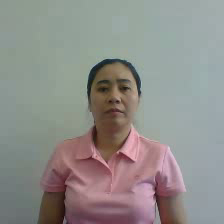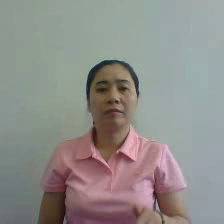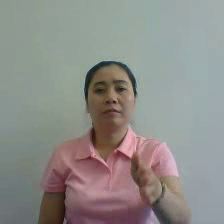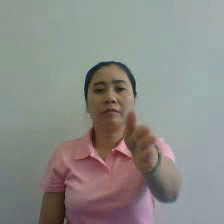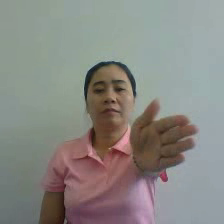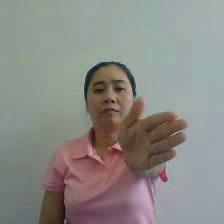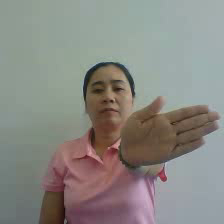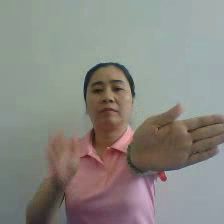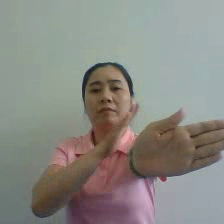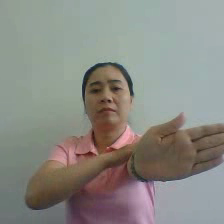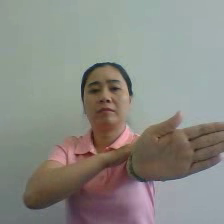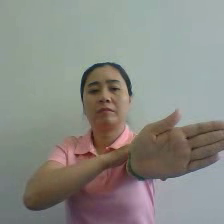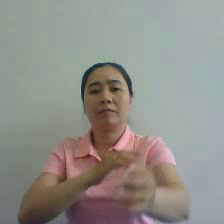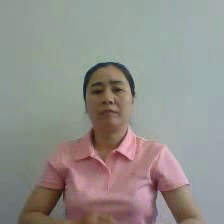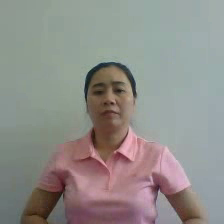Rẽ trái